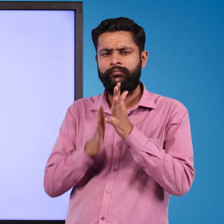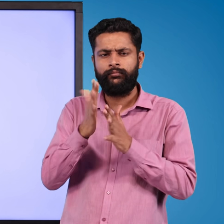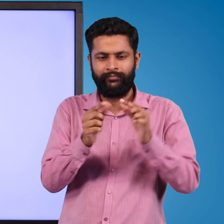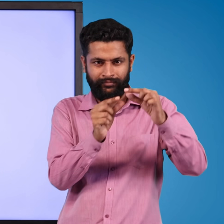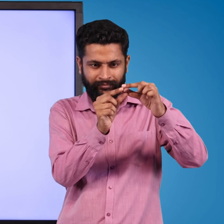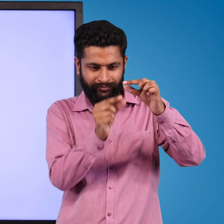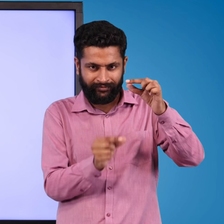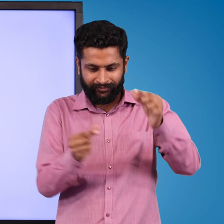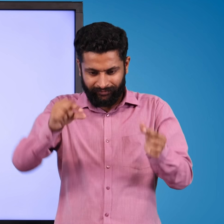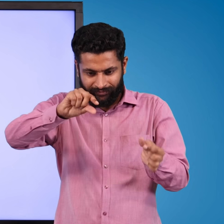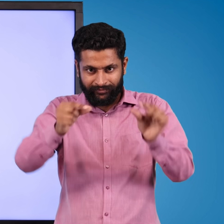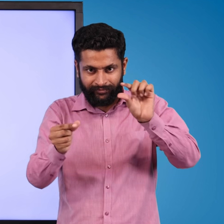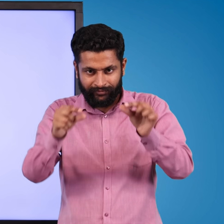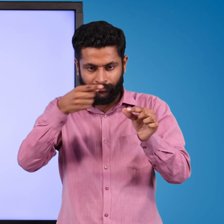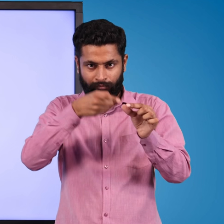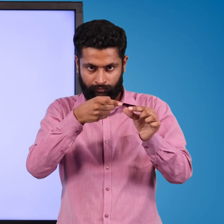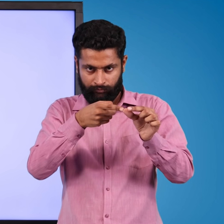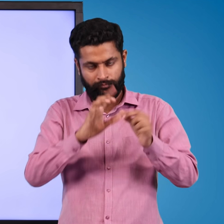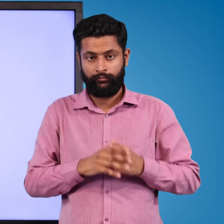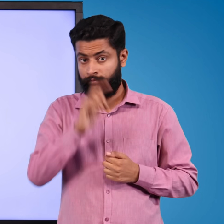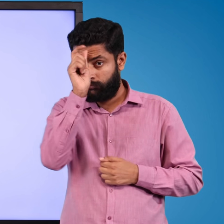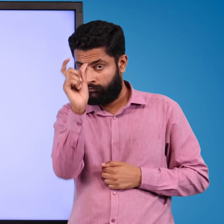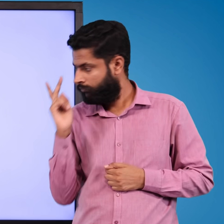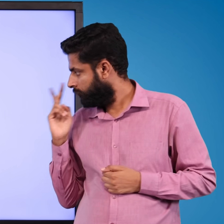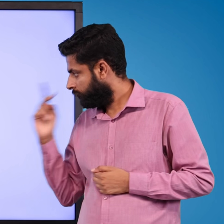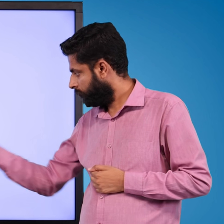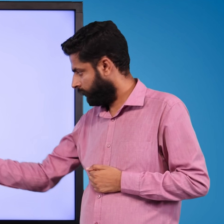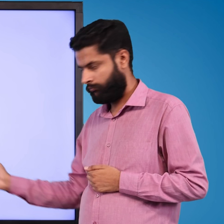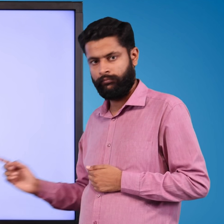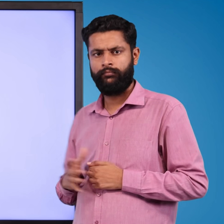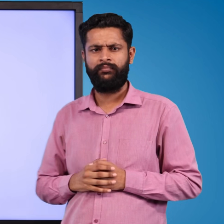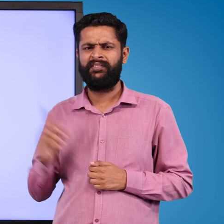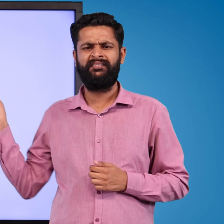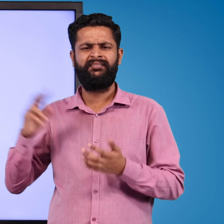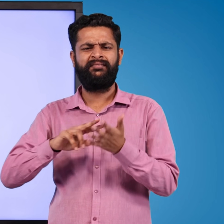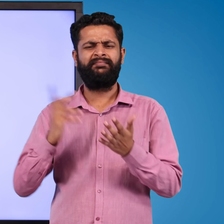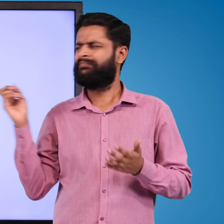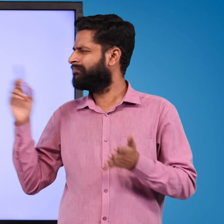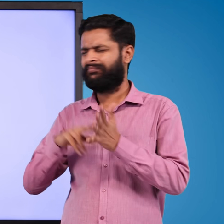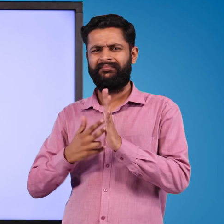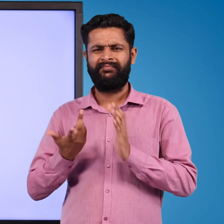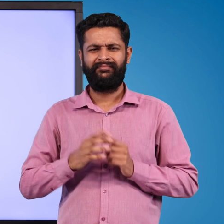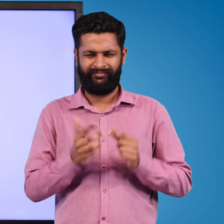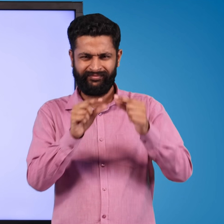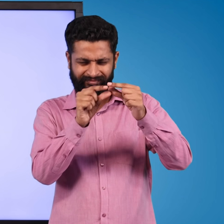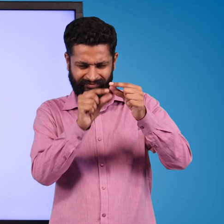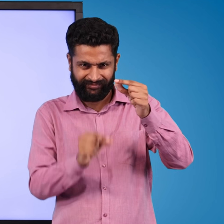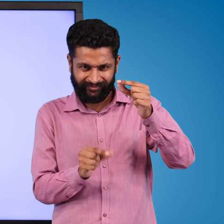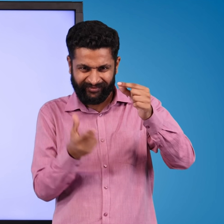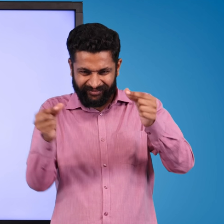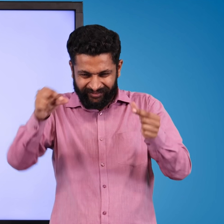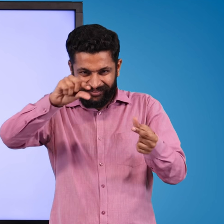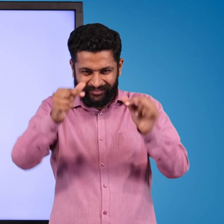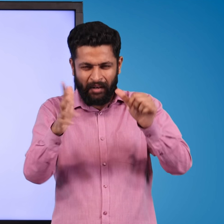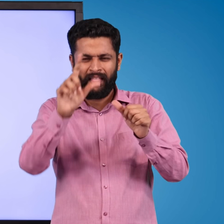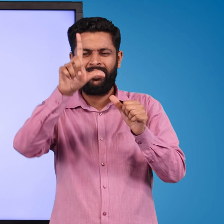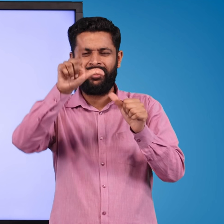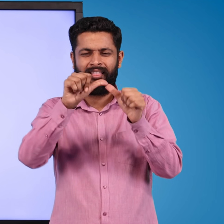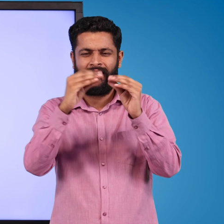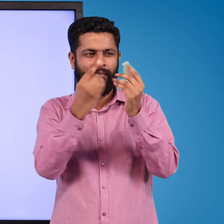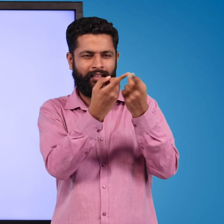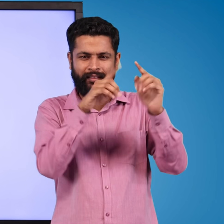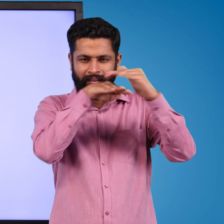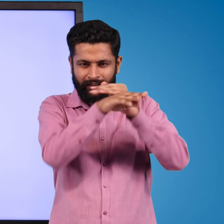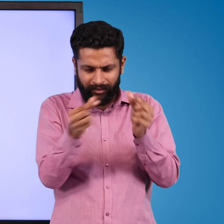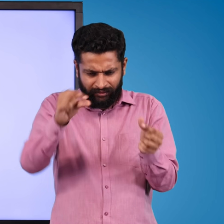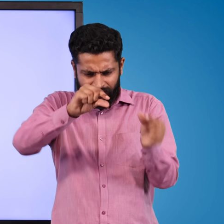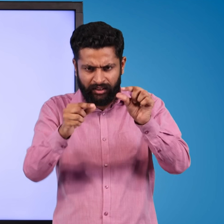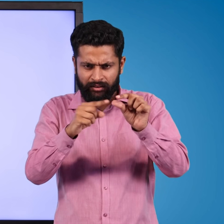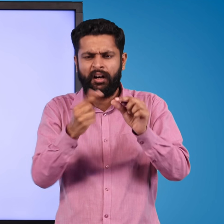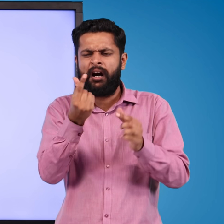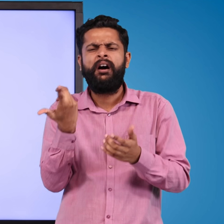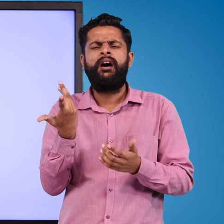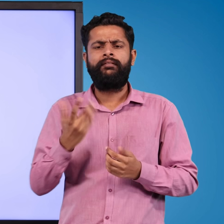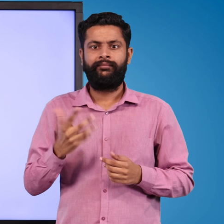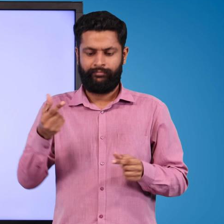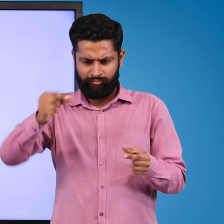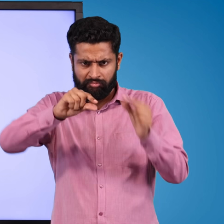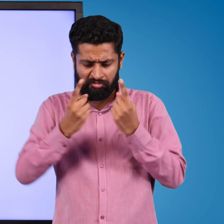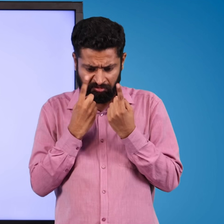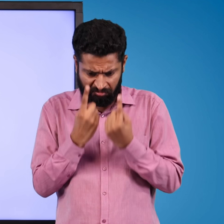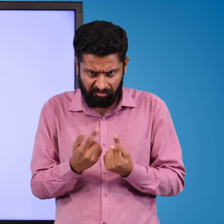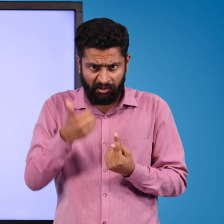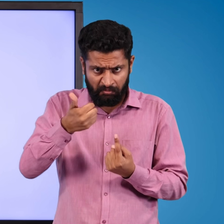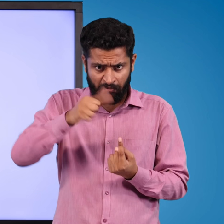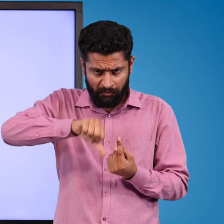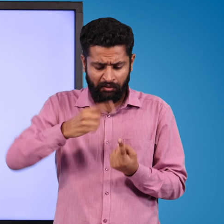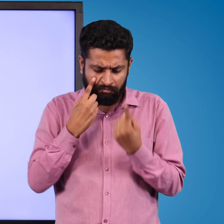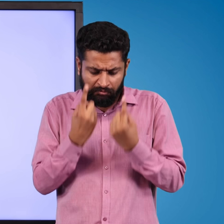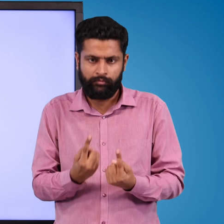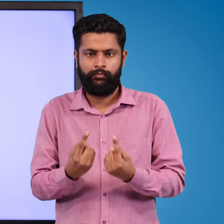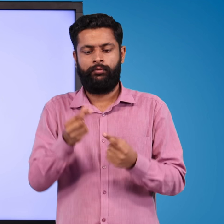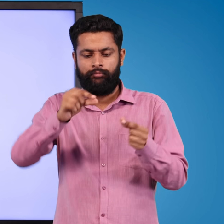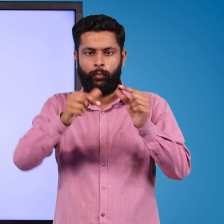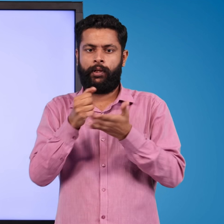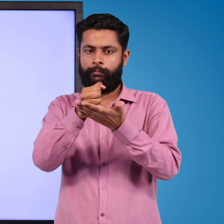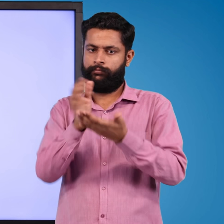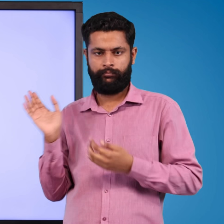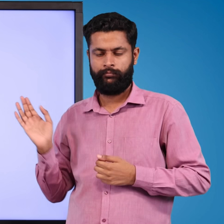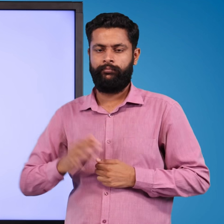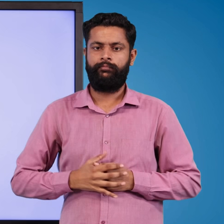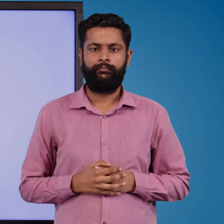Test tube This is the sign for test tube. A test tube is an item in the laboratory. It is used in experiments.